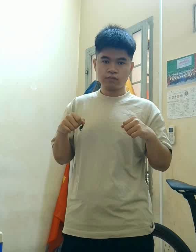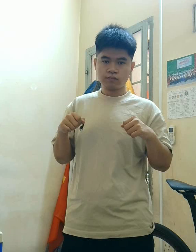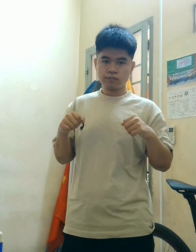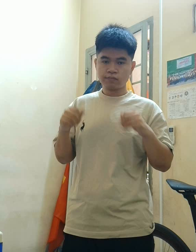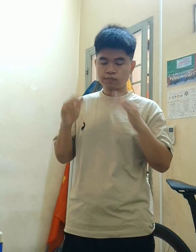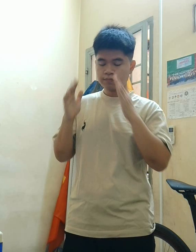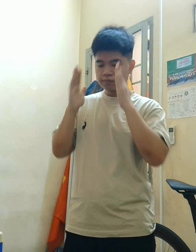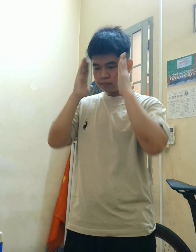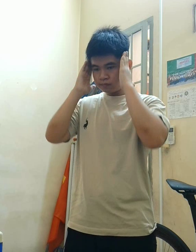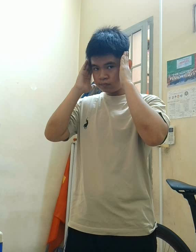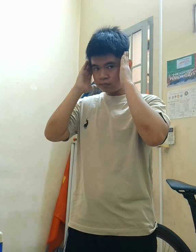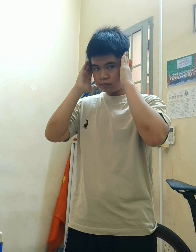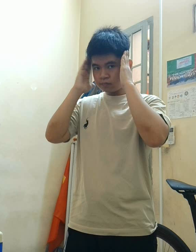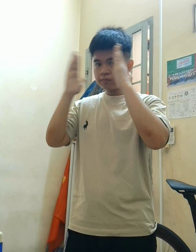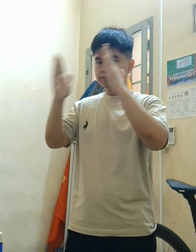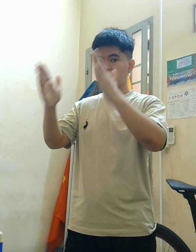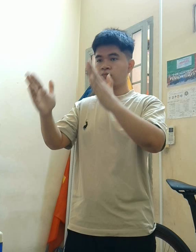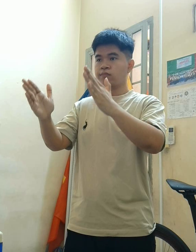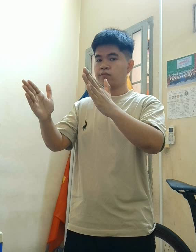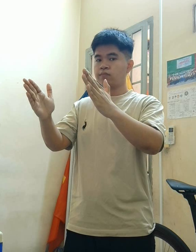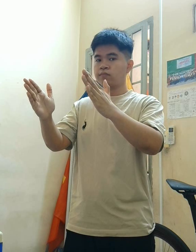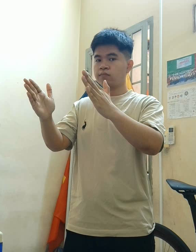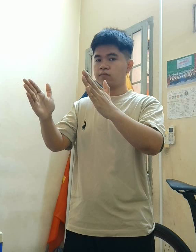quan tam